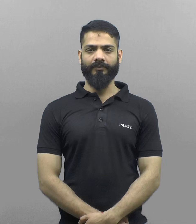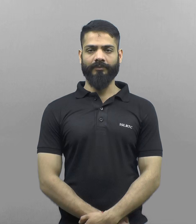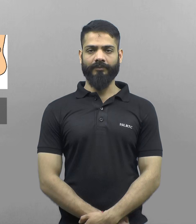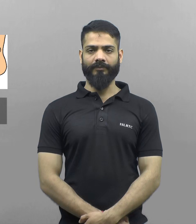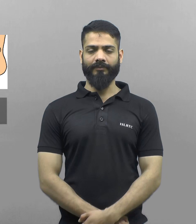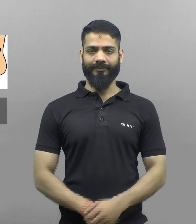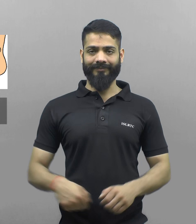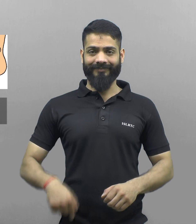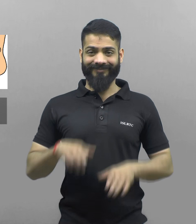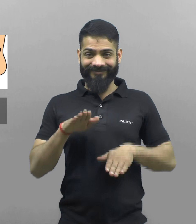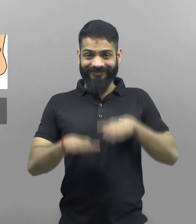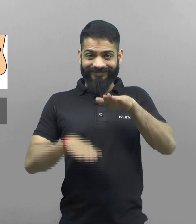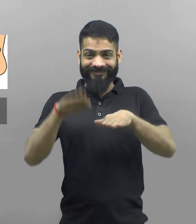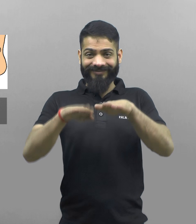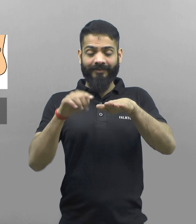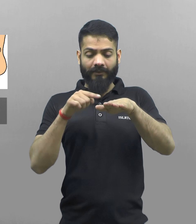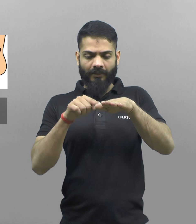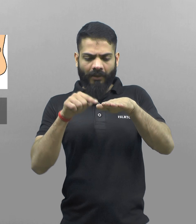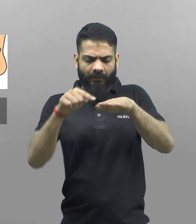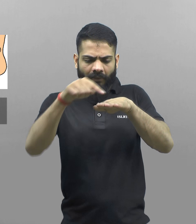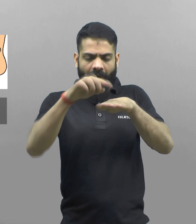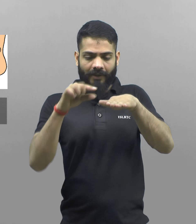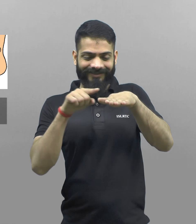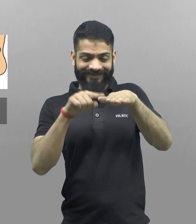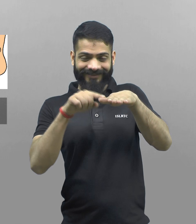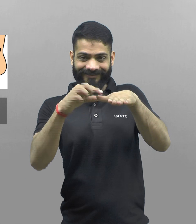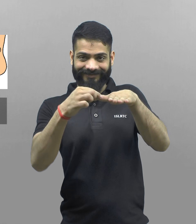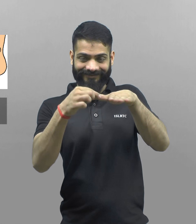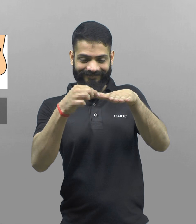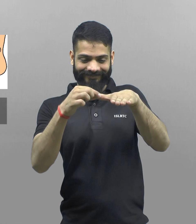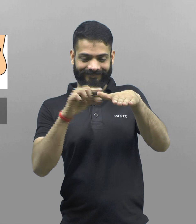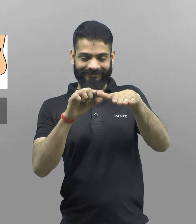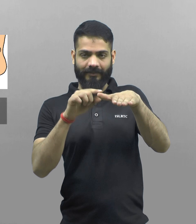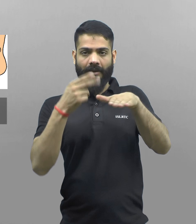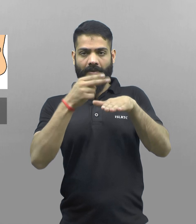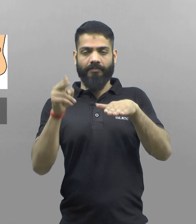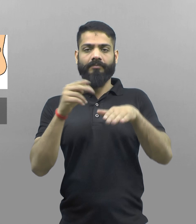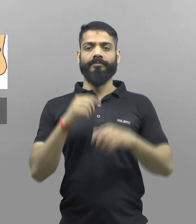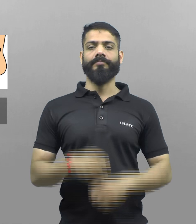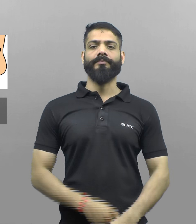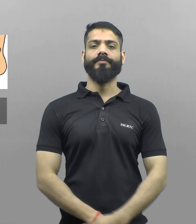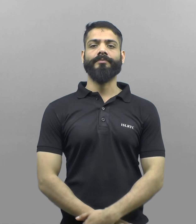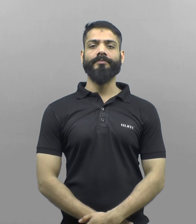Big toe